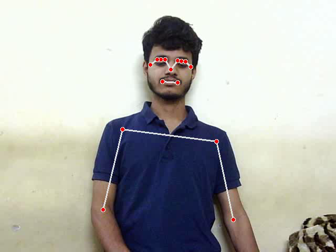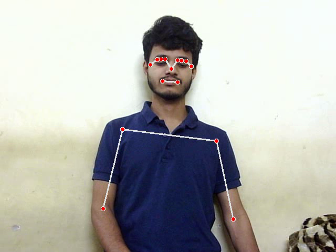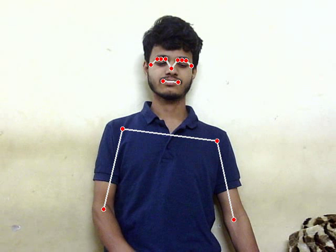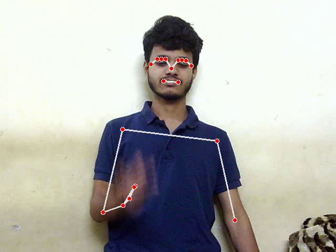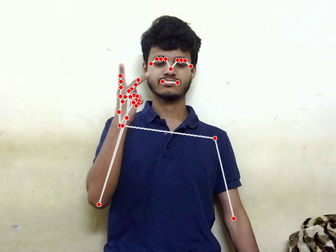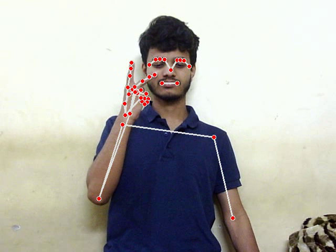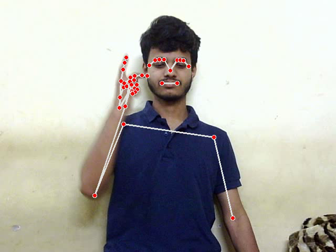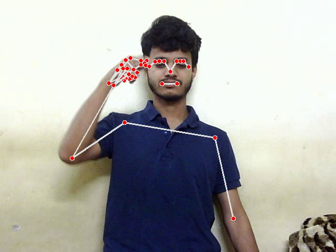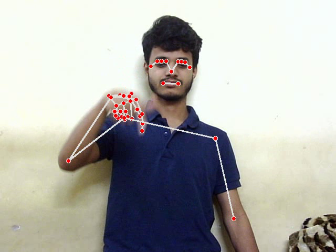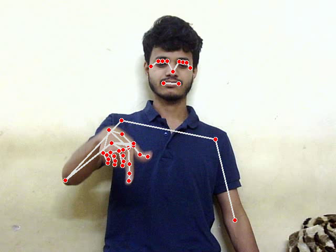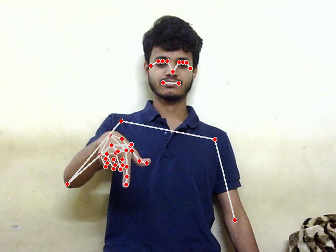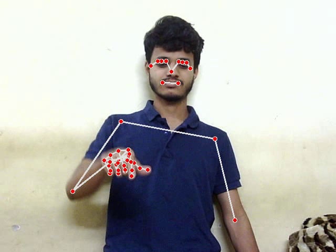see you later